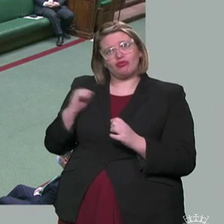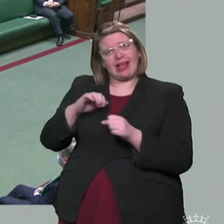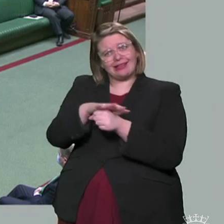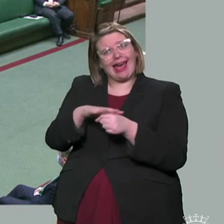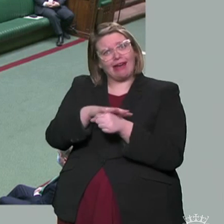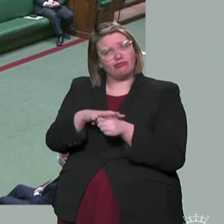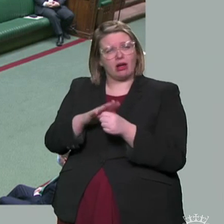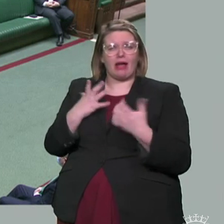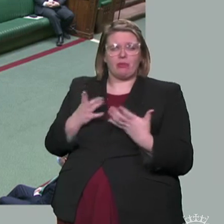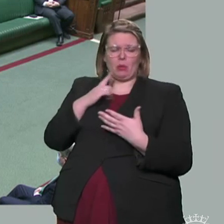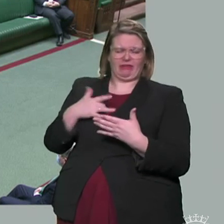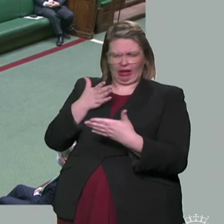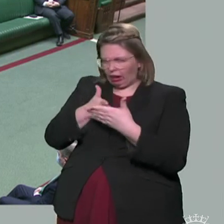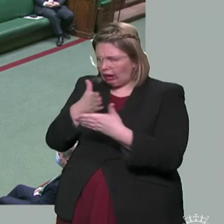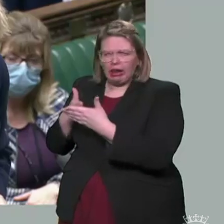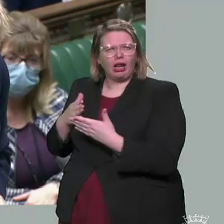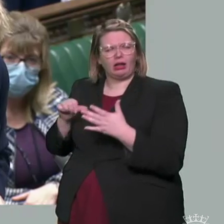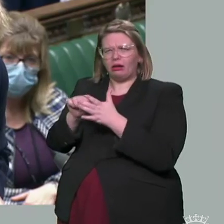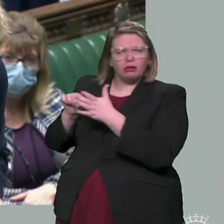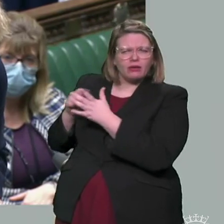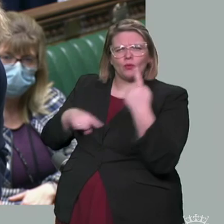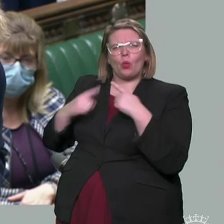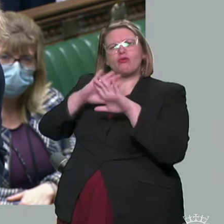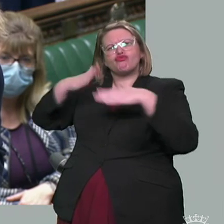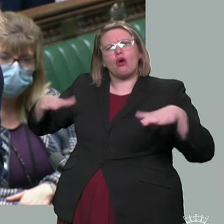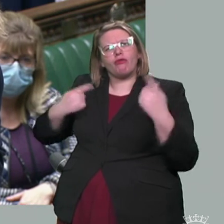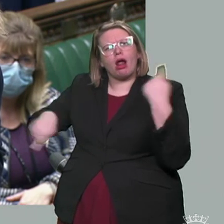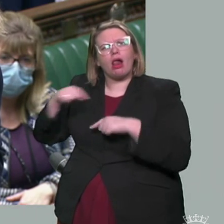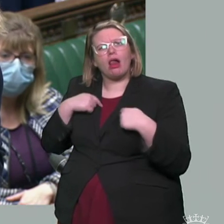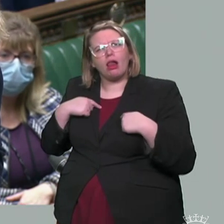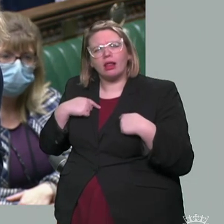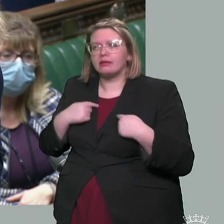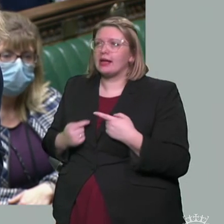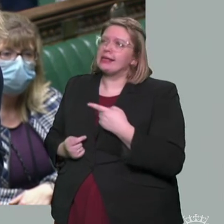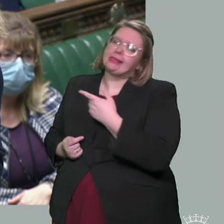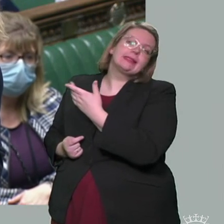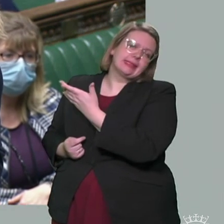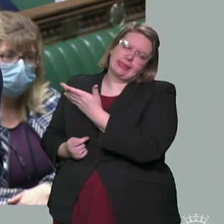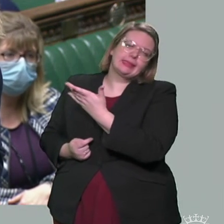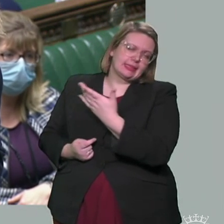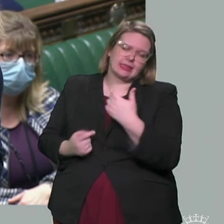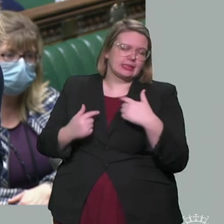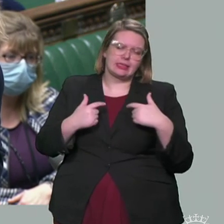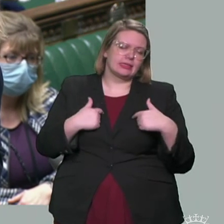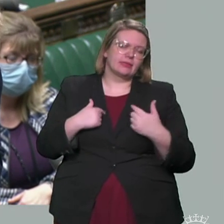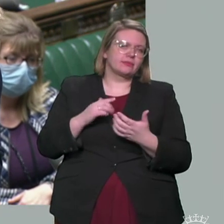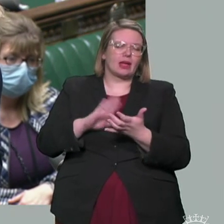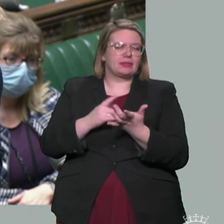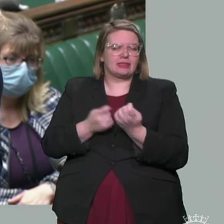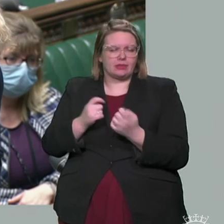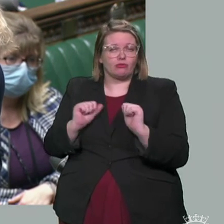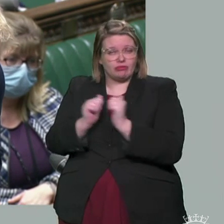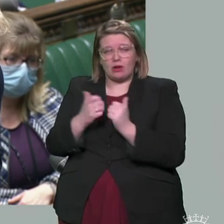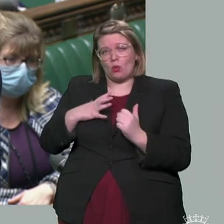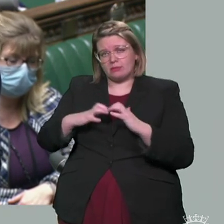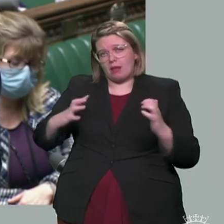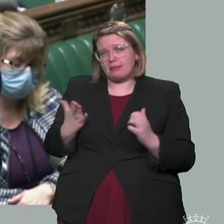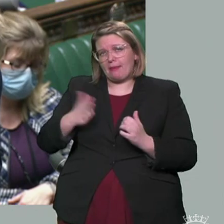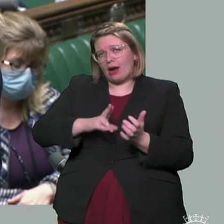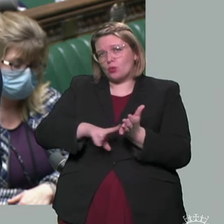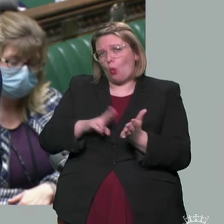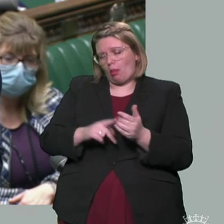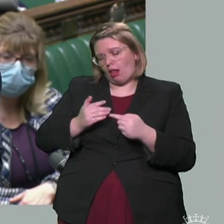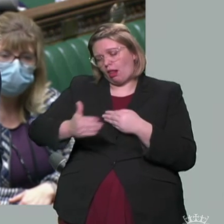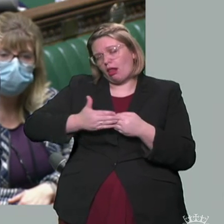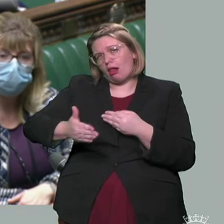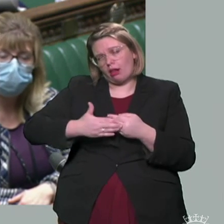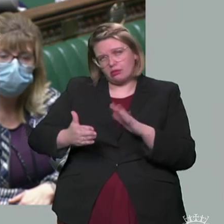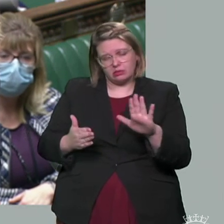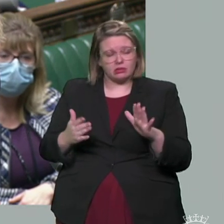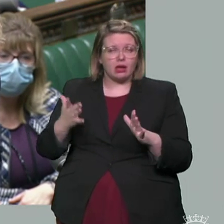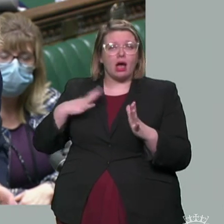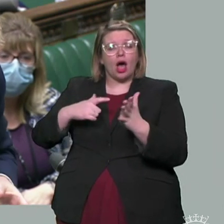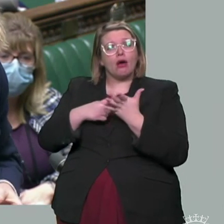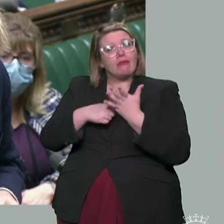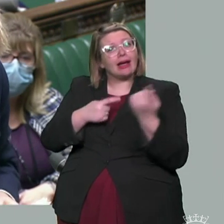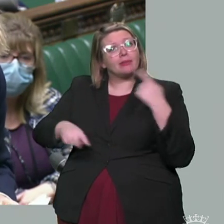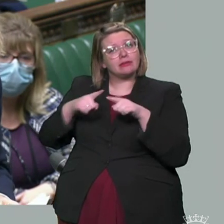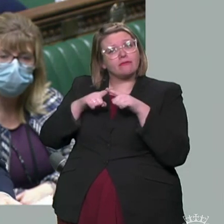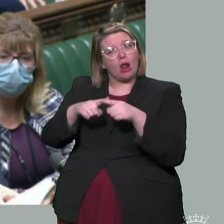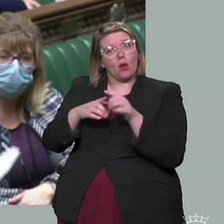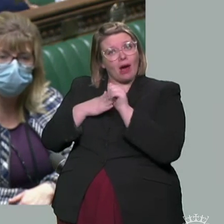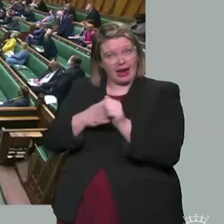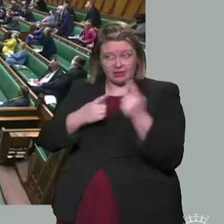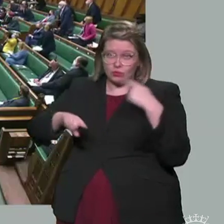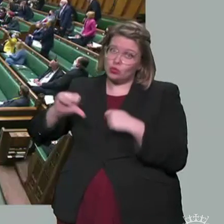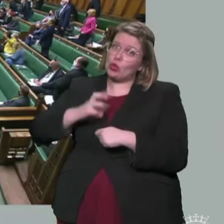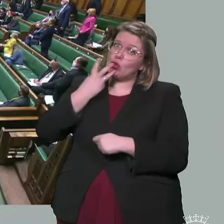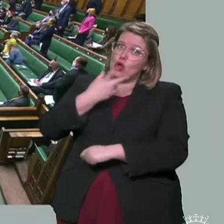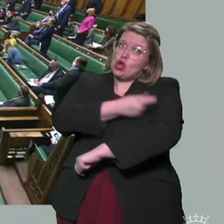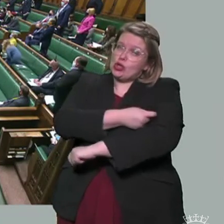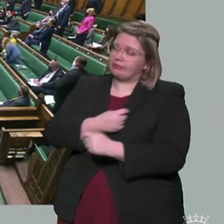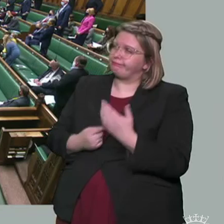I am grateful to the honourable Lady. I think I speak for everybody here when I say what we want to see is the House getting back to normal business as fast as possible, and to that end I suggest that everybody follows the guidelines and gets boosted.